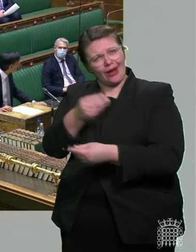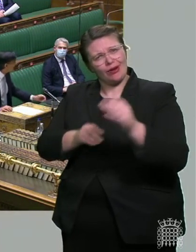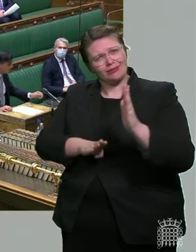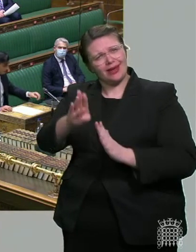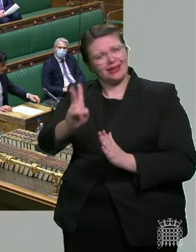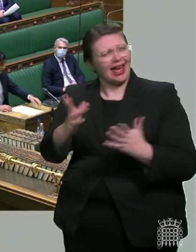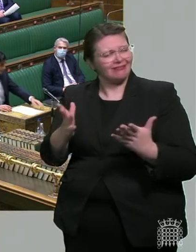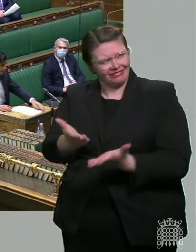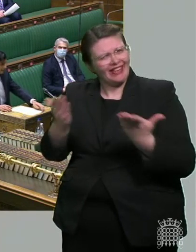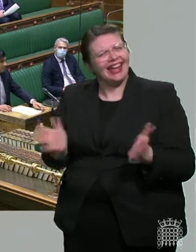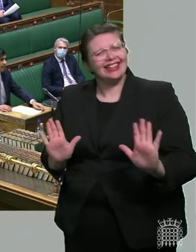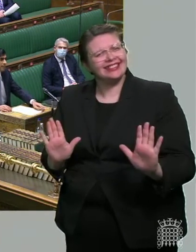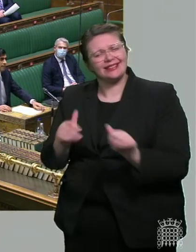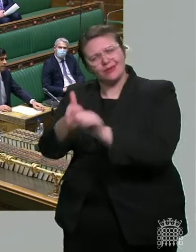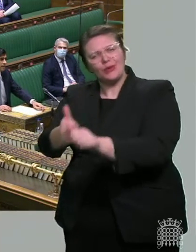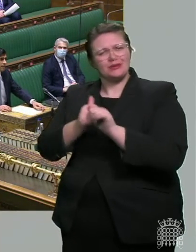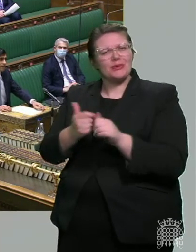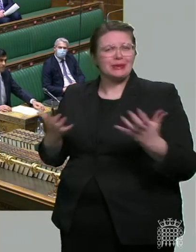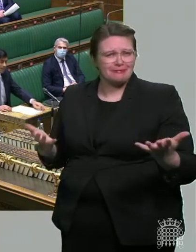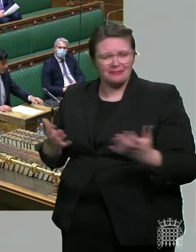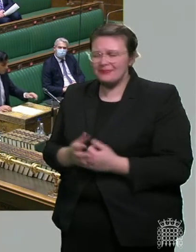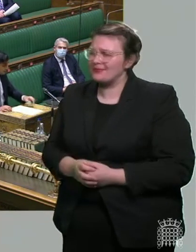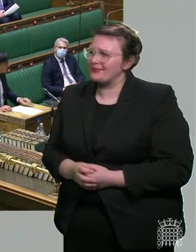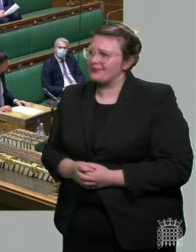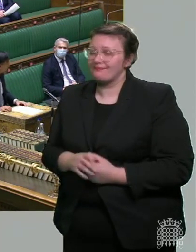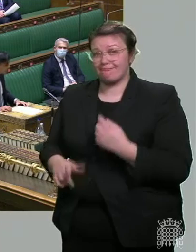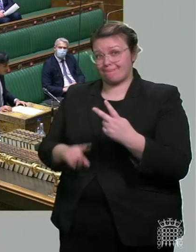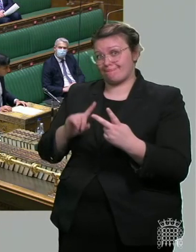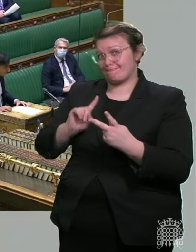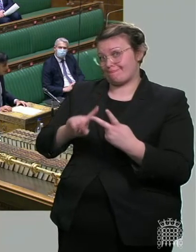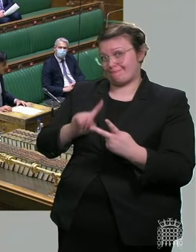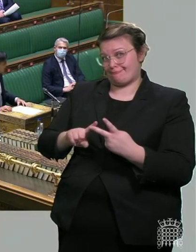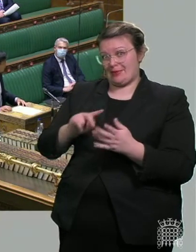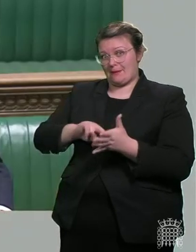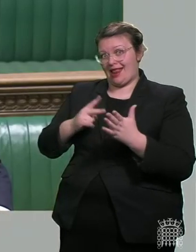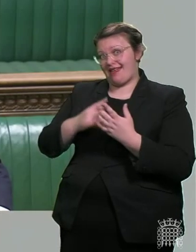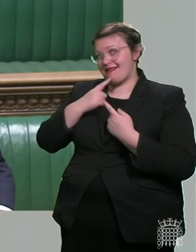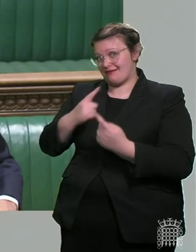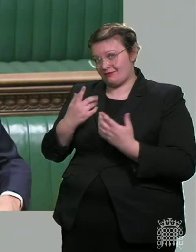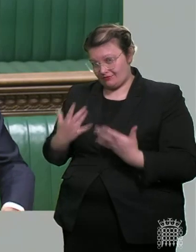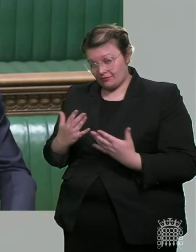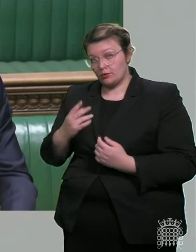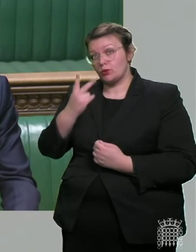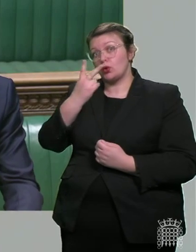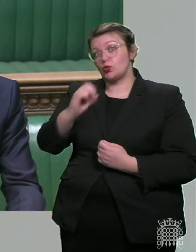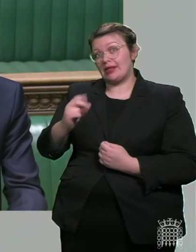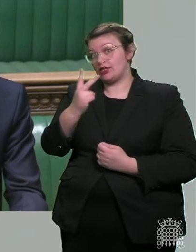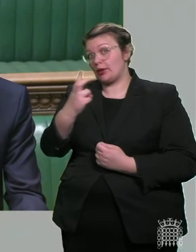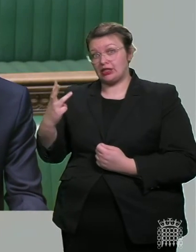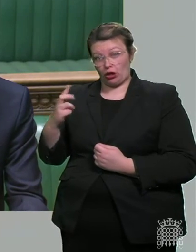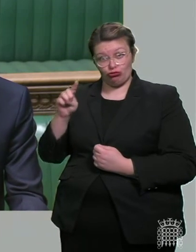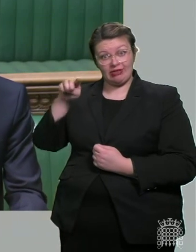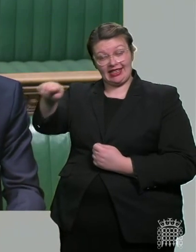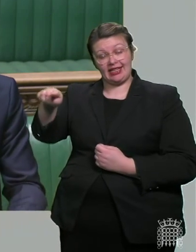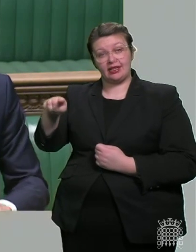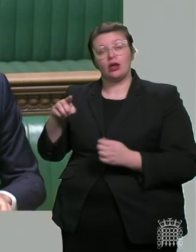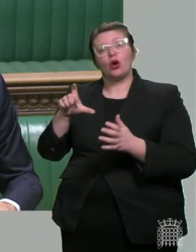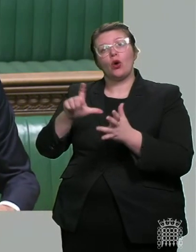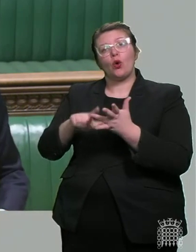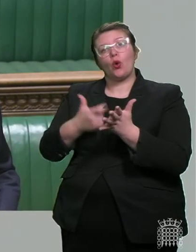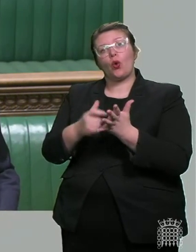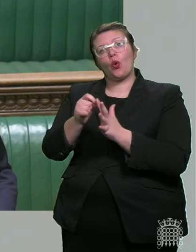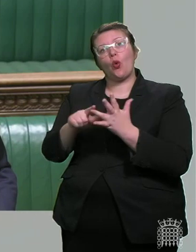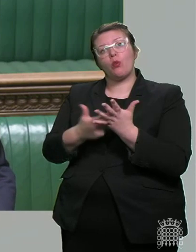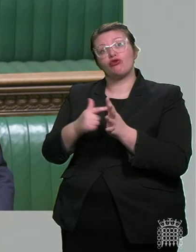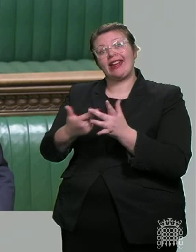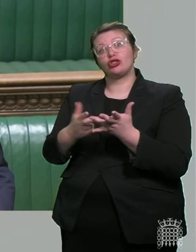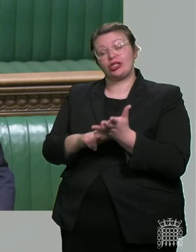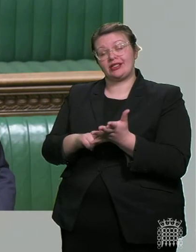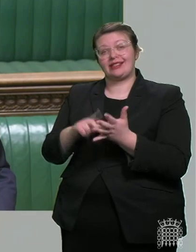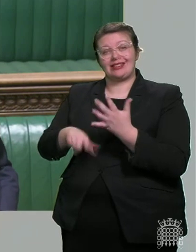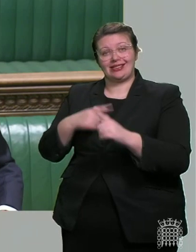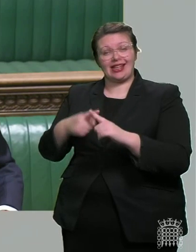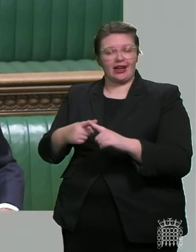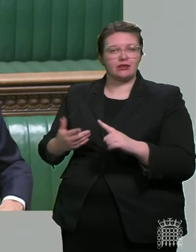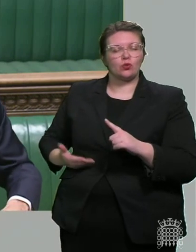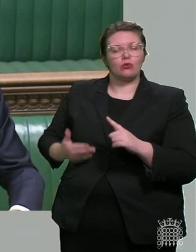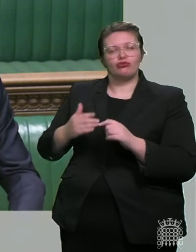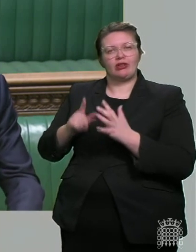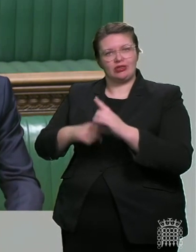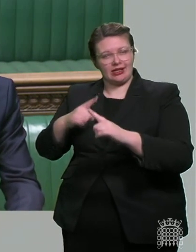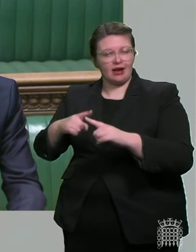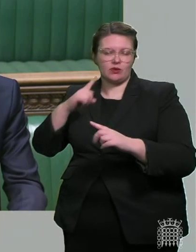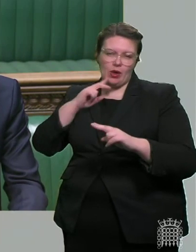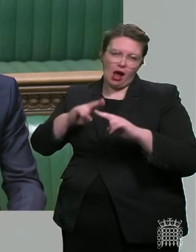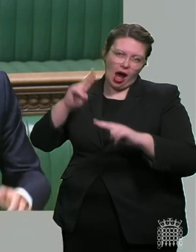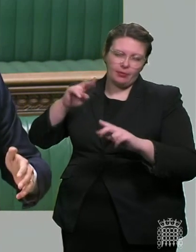So the second step I am taking today is that in 2023 the rate of corporation tax paid on company profits will increase to 25%.